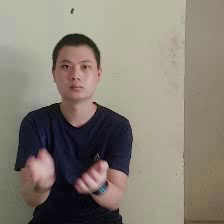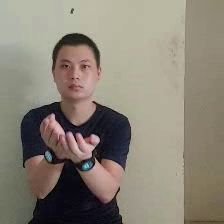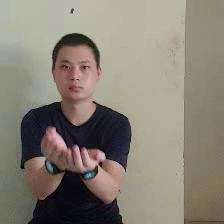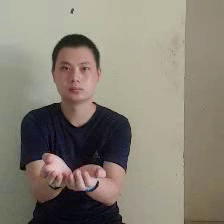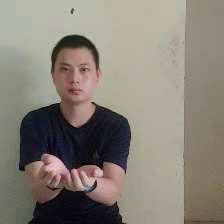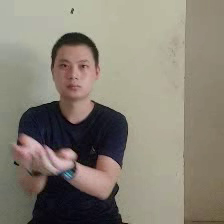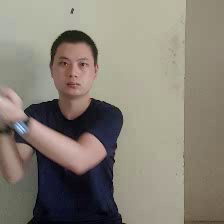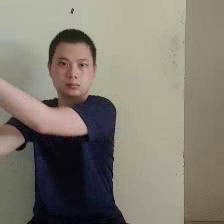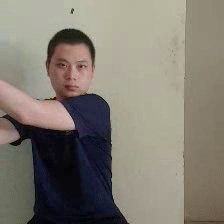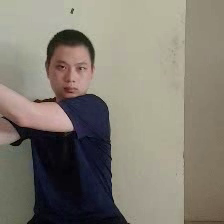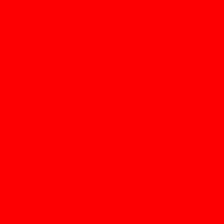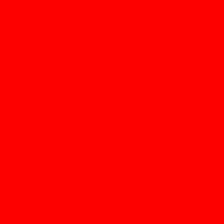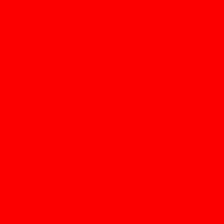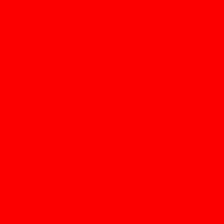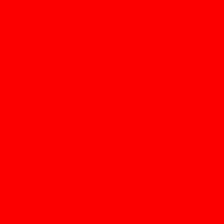Biếu tặng